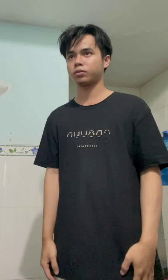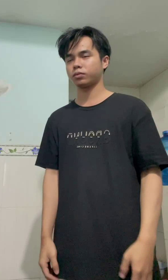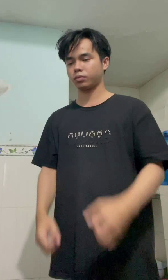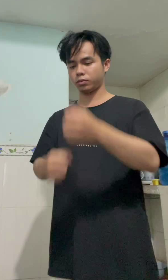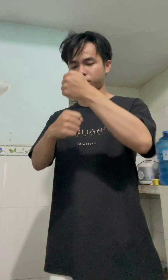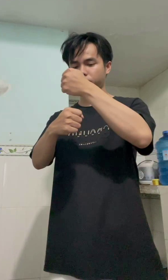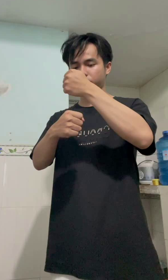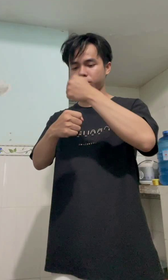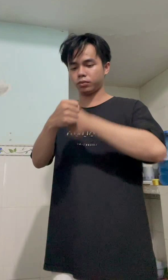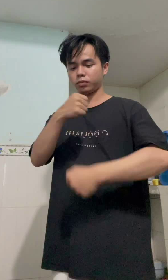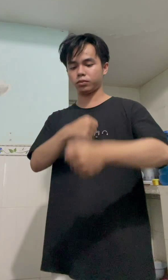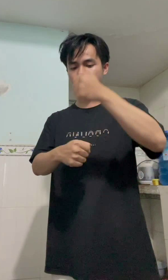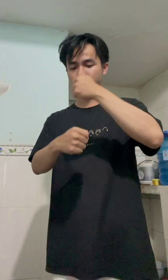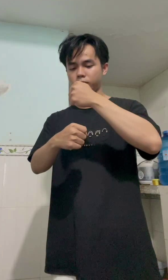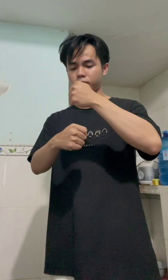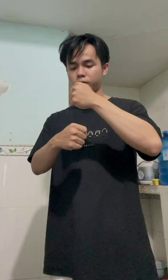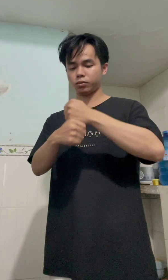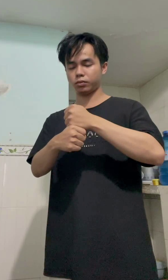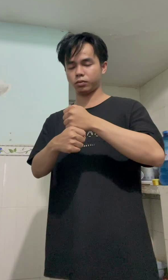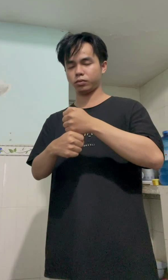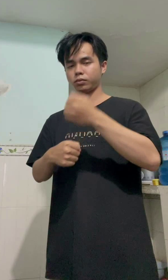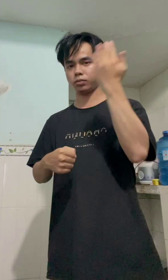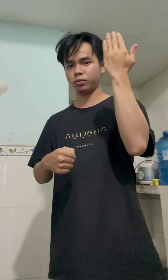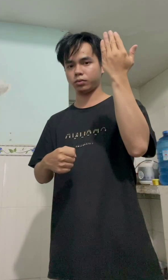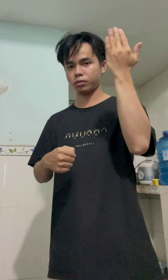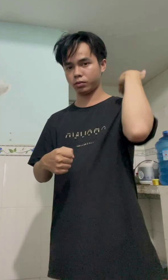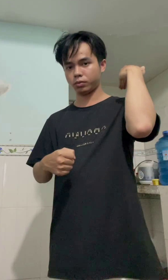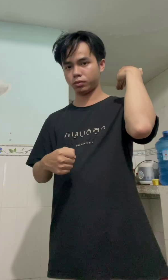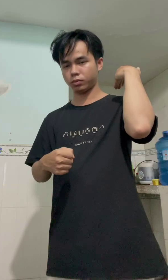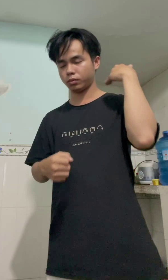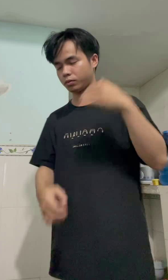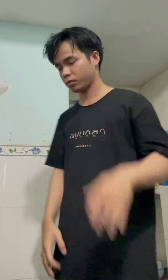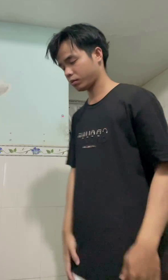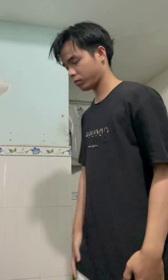nam truoc